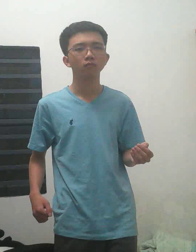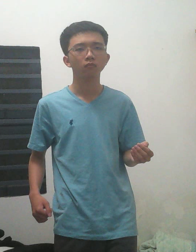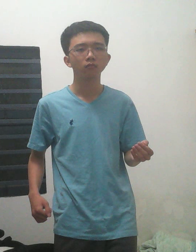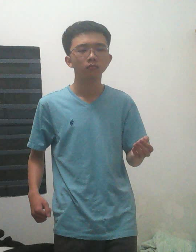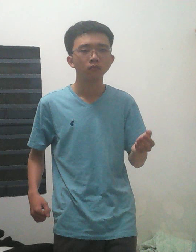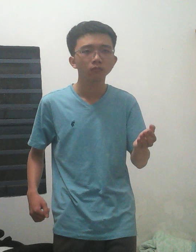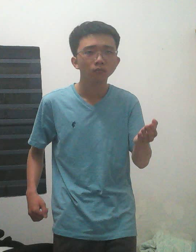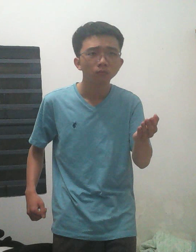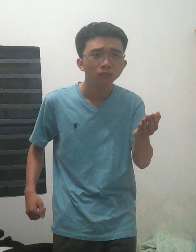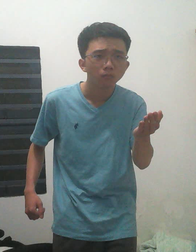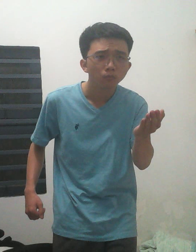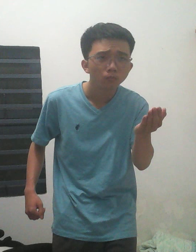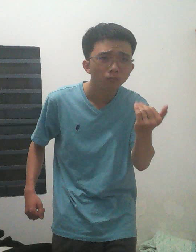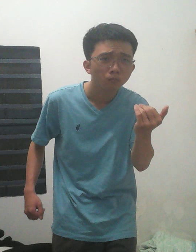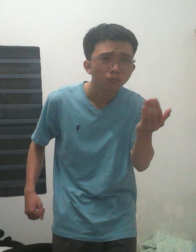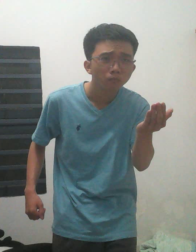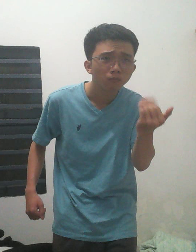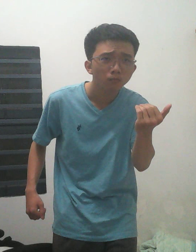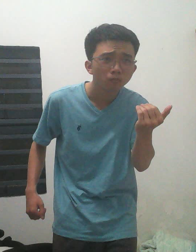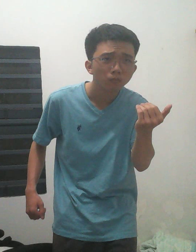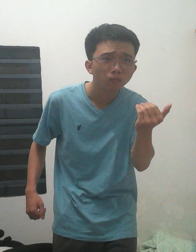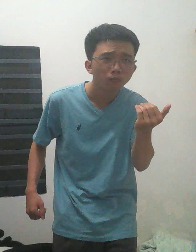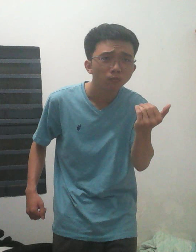yeu cau